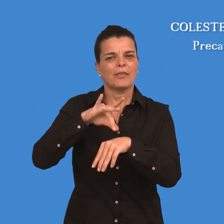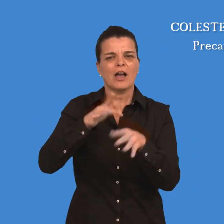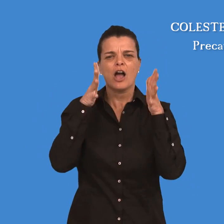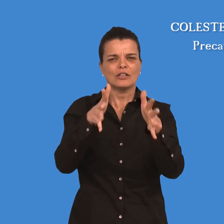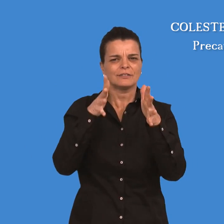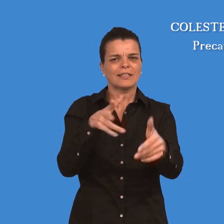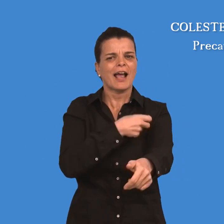aconsejar